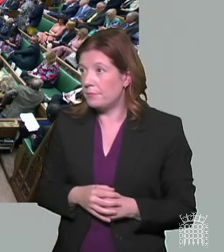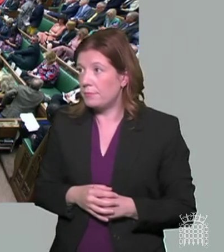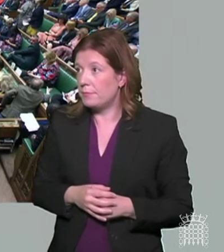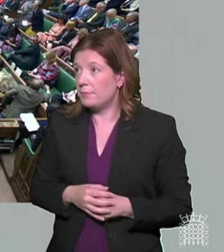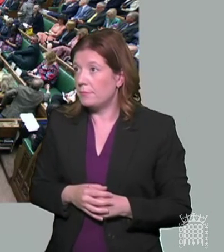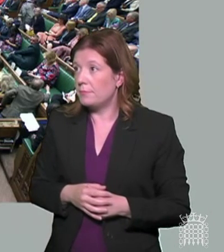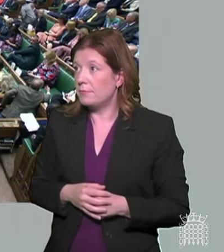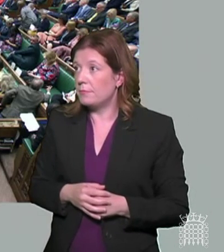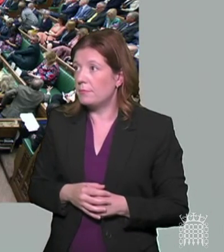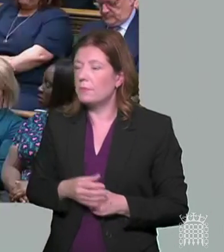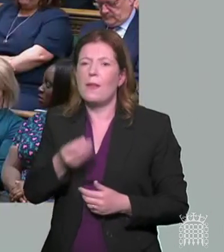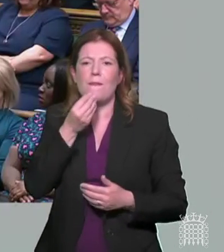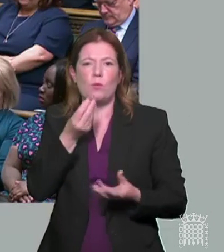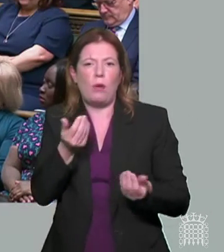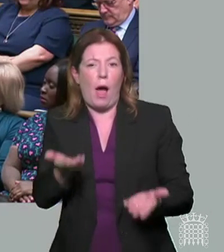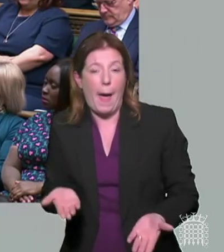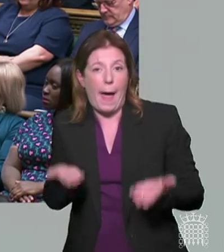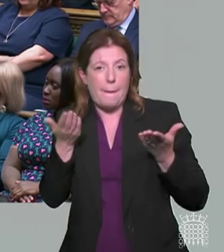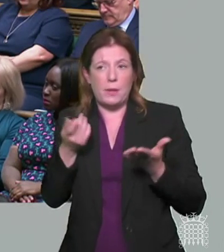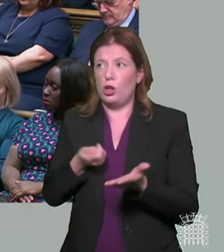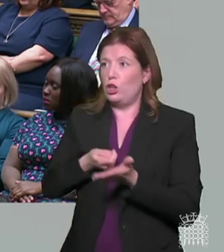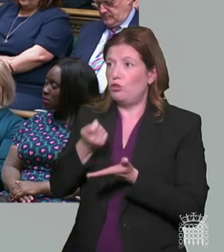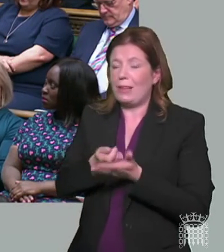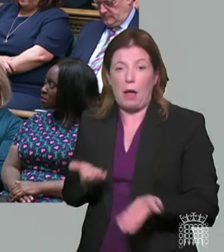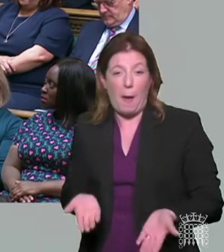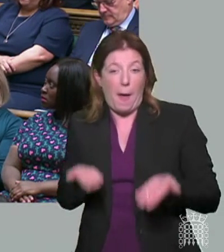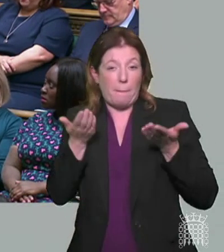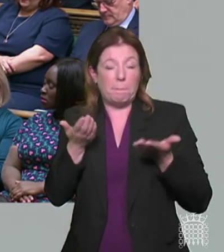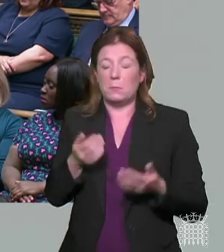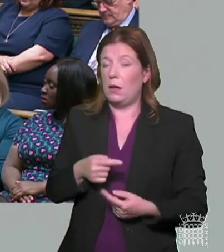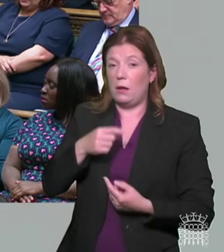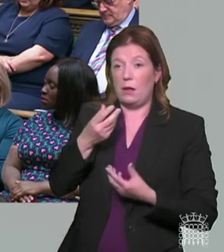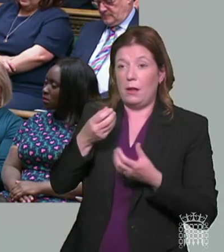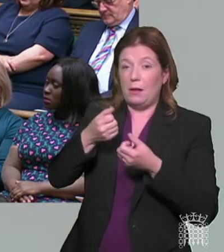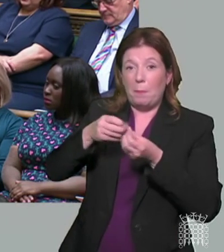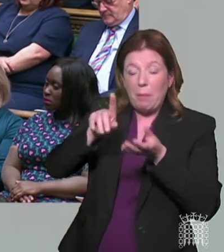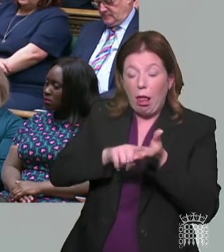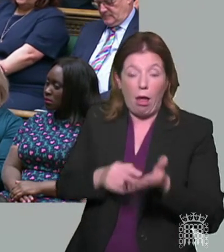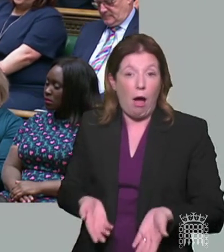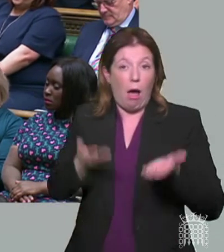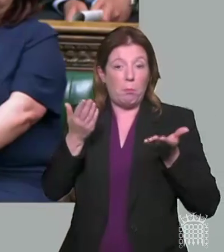Prime Minister, food prices are going up, rents are going up and energy costs are going up.